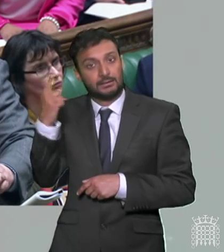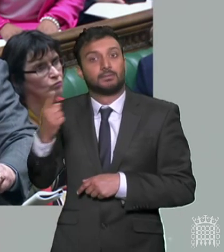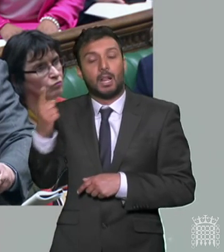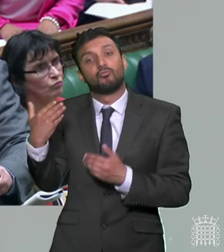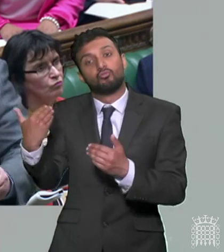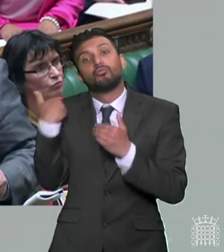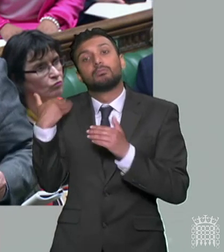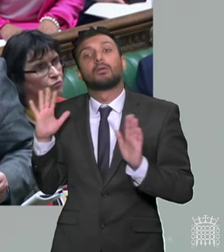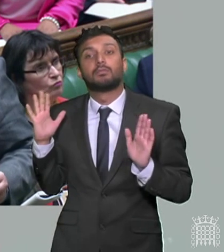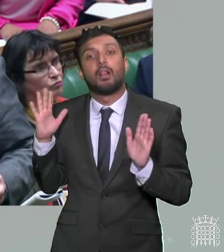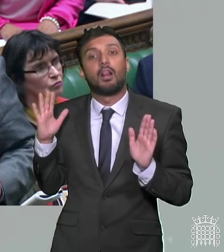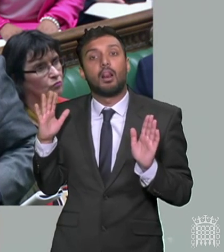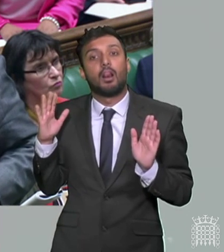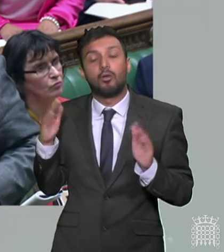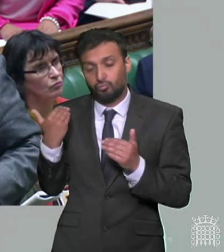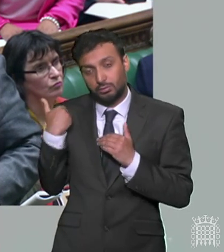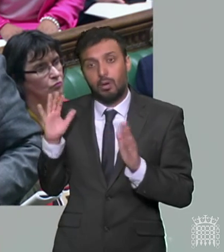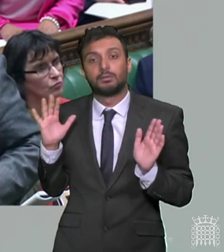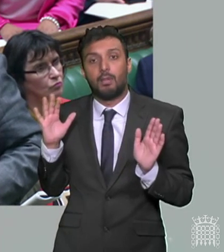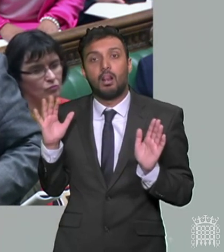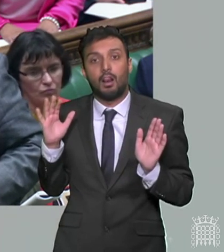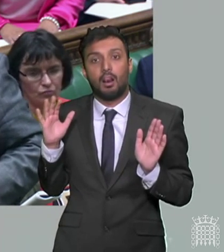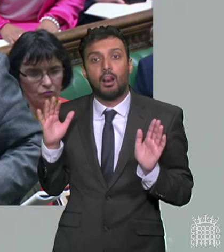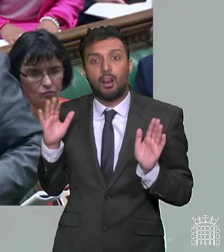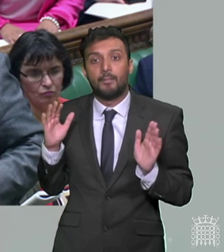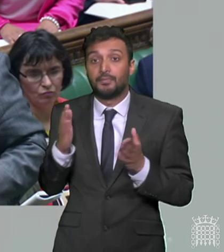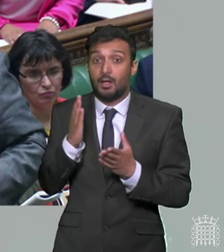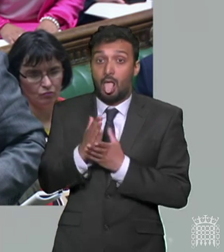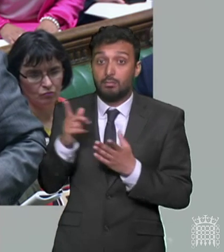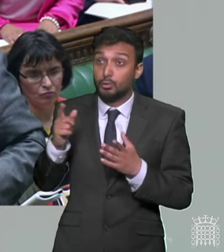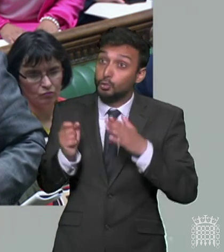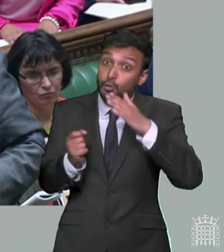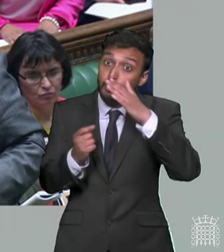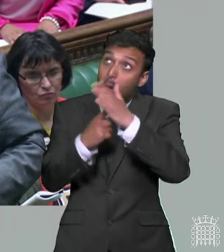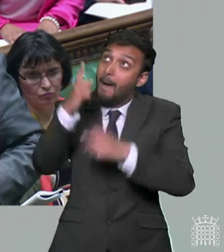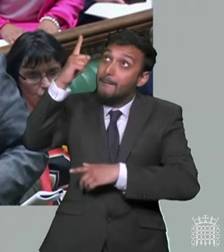A fish rots from the head.